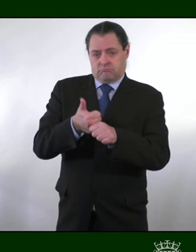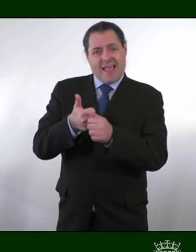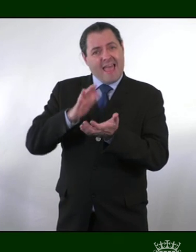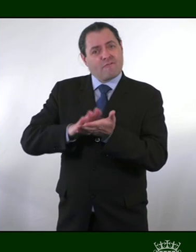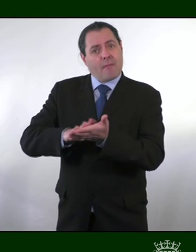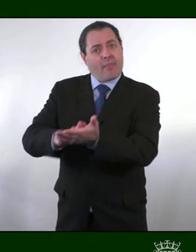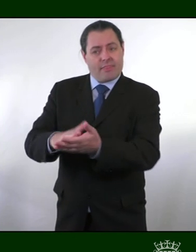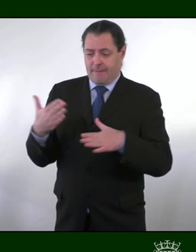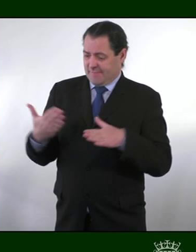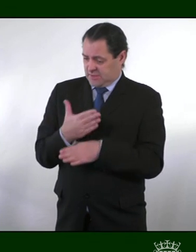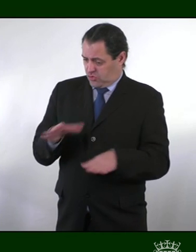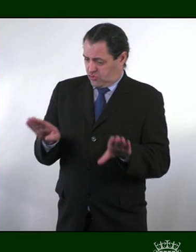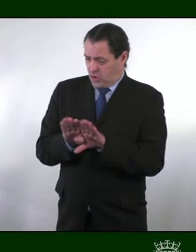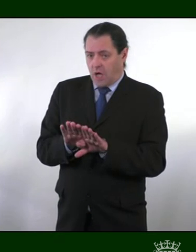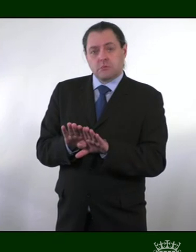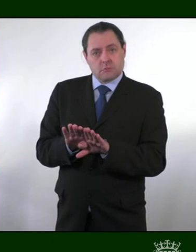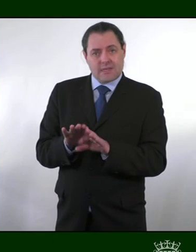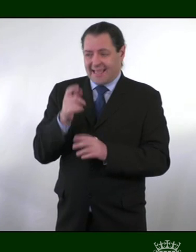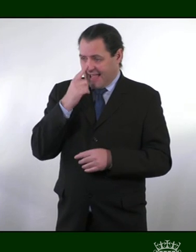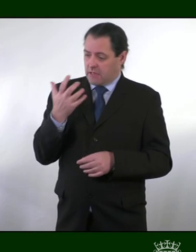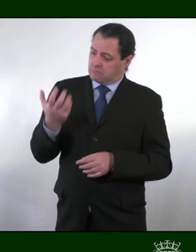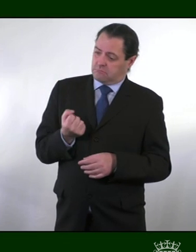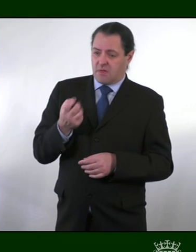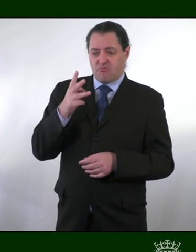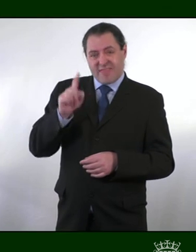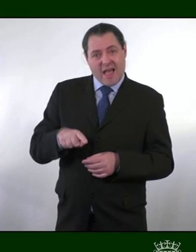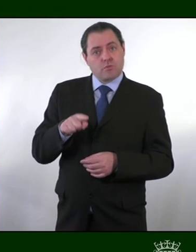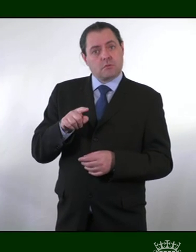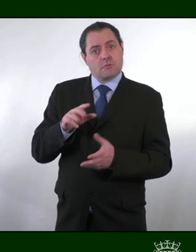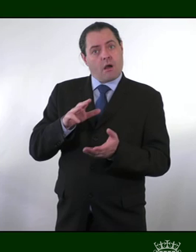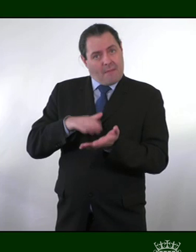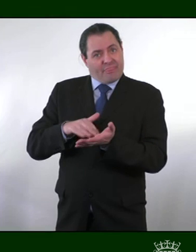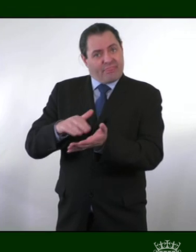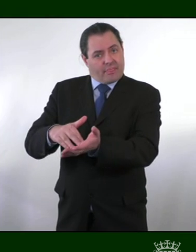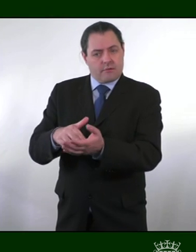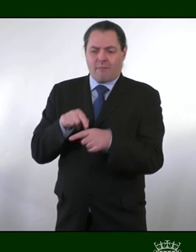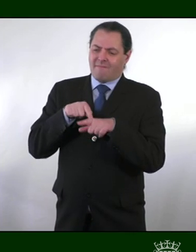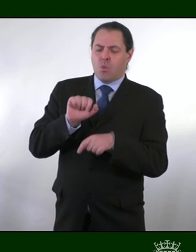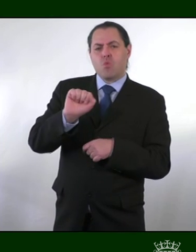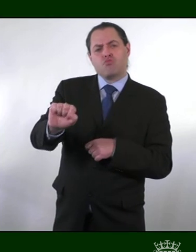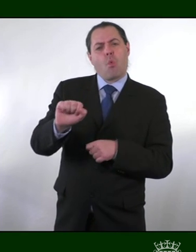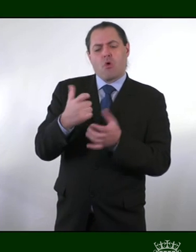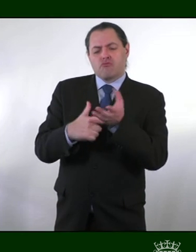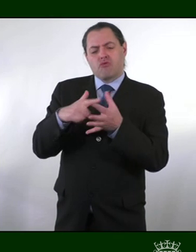If your business has been closed, you will receive a grant of up to £3,000 per month depending on your rateable value.